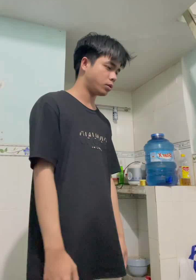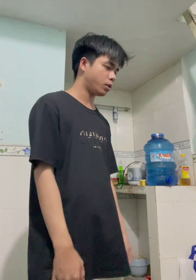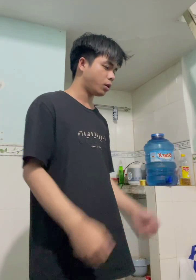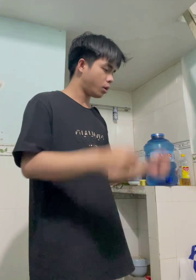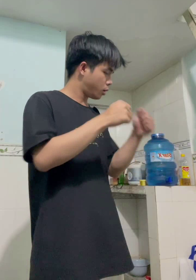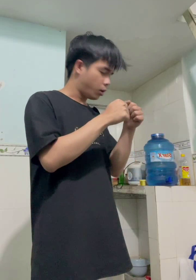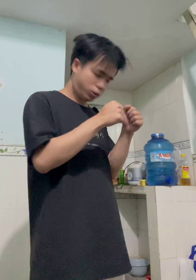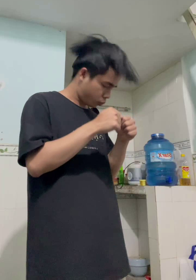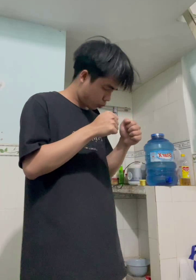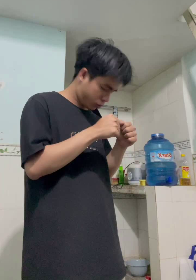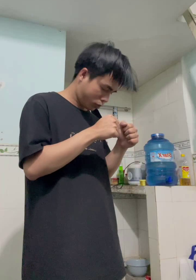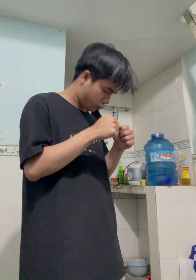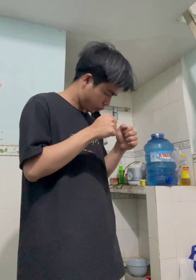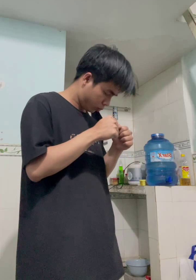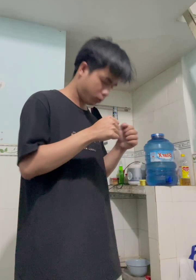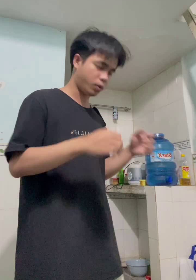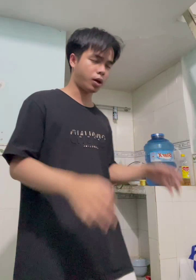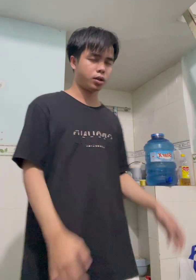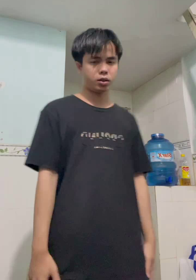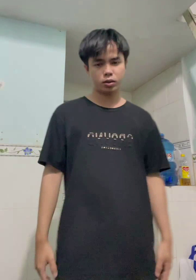lanh